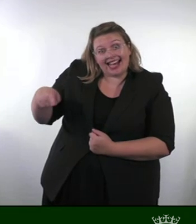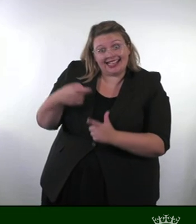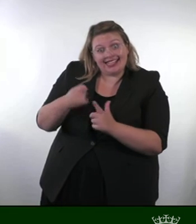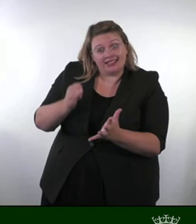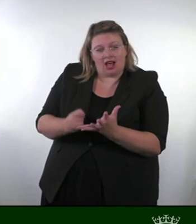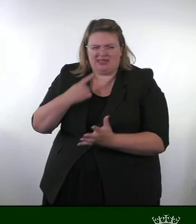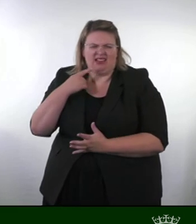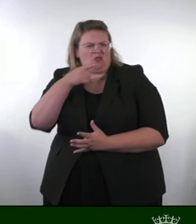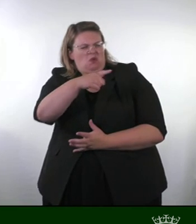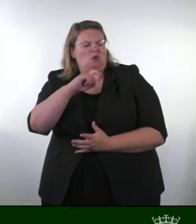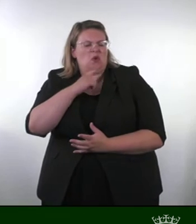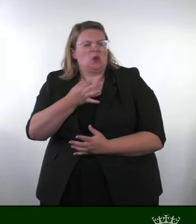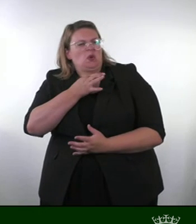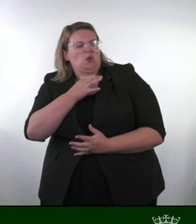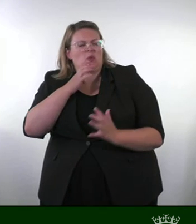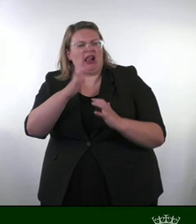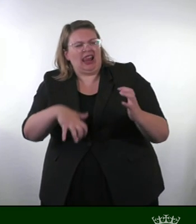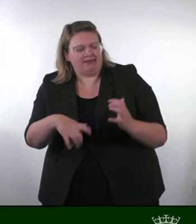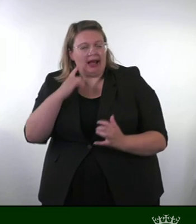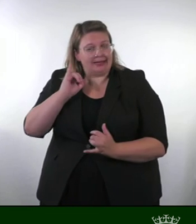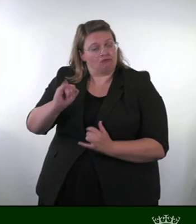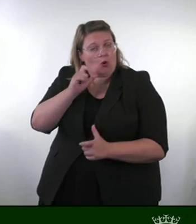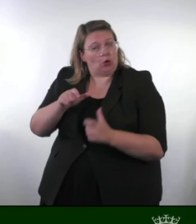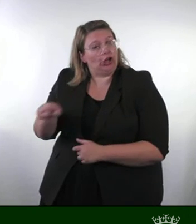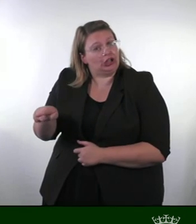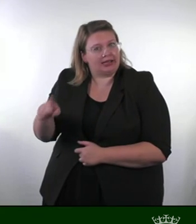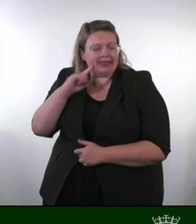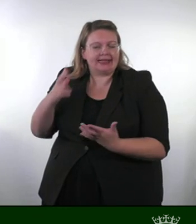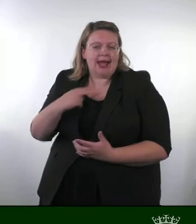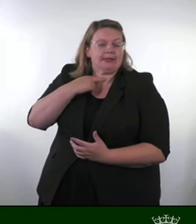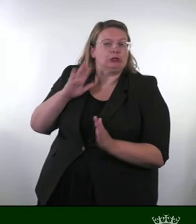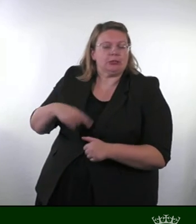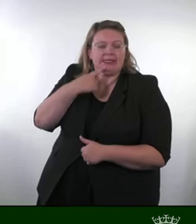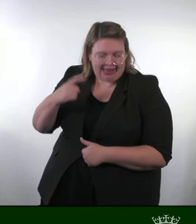I think that those were ill-chosen words. I think he now regrets those words.